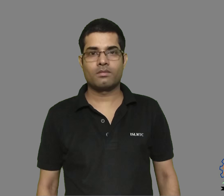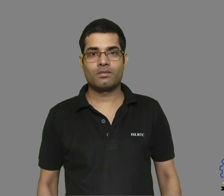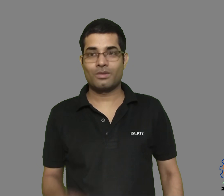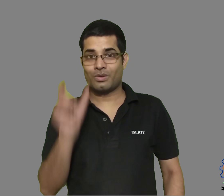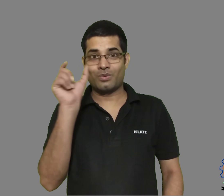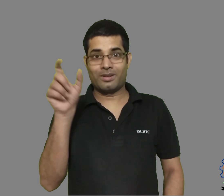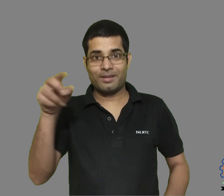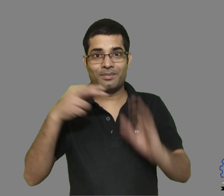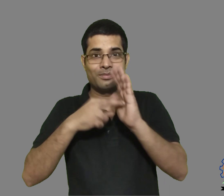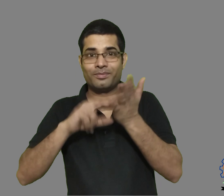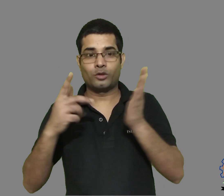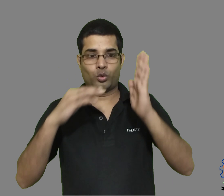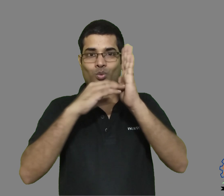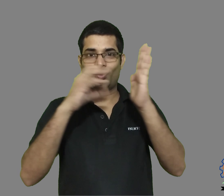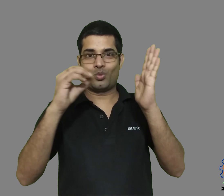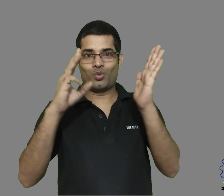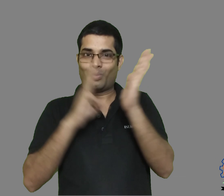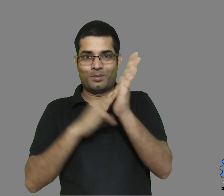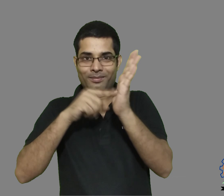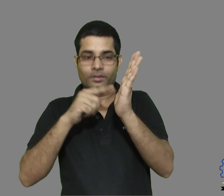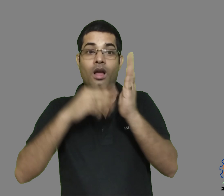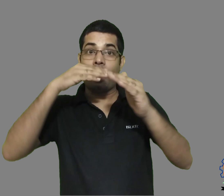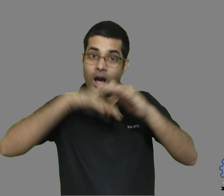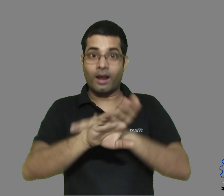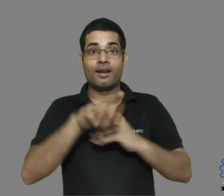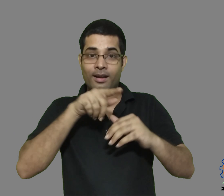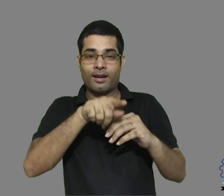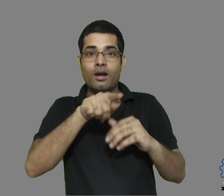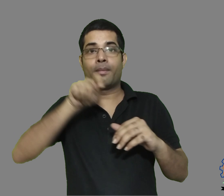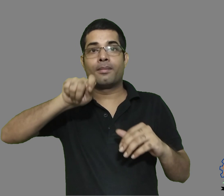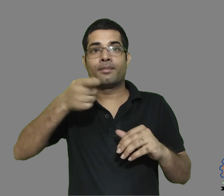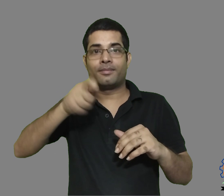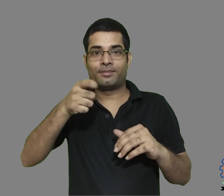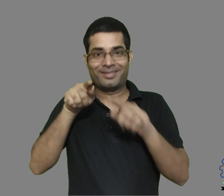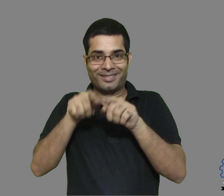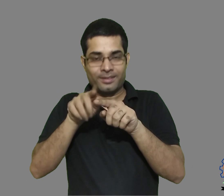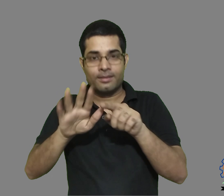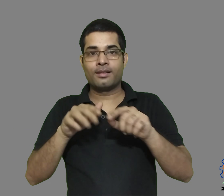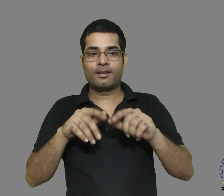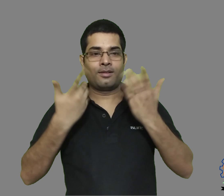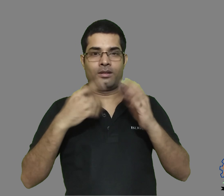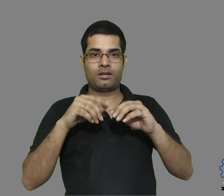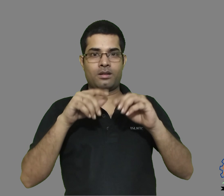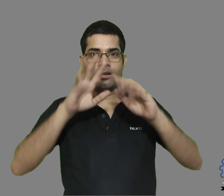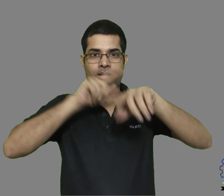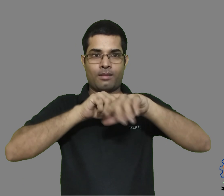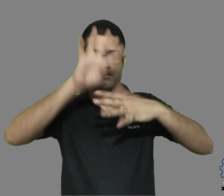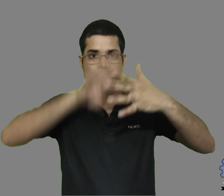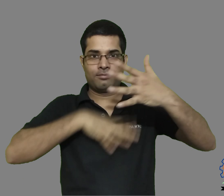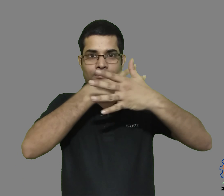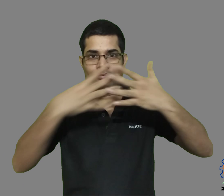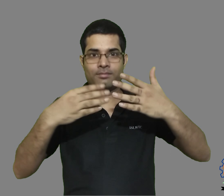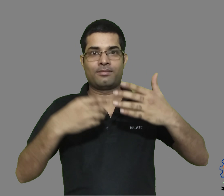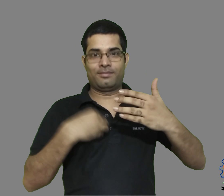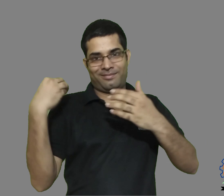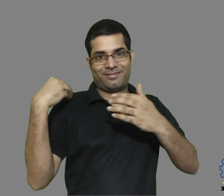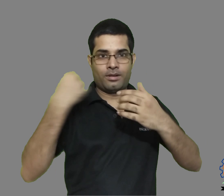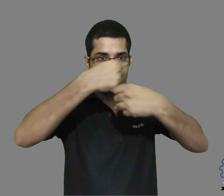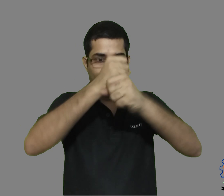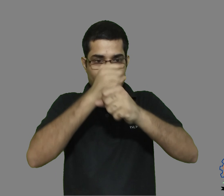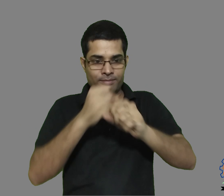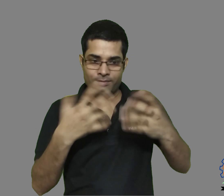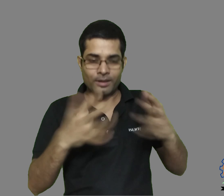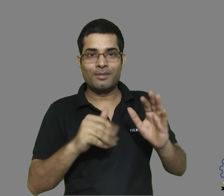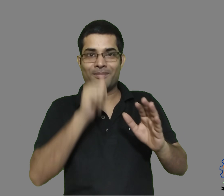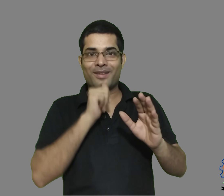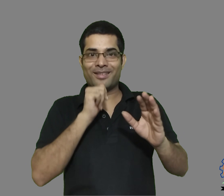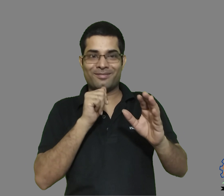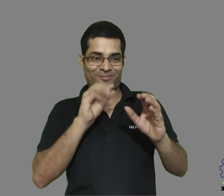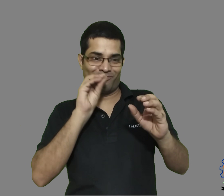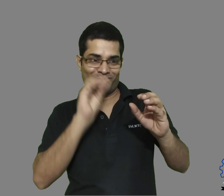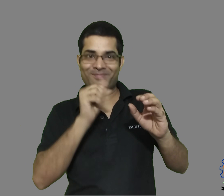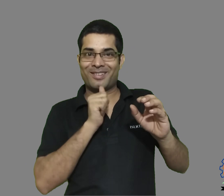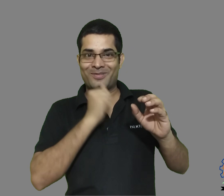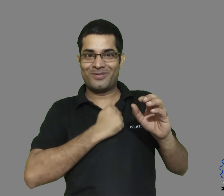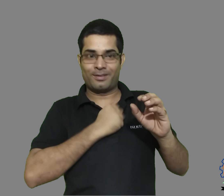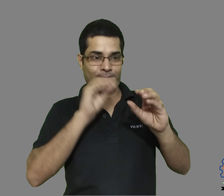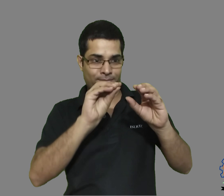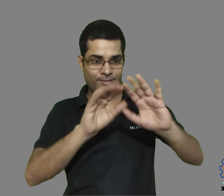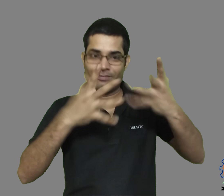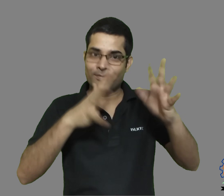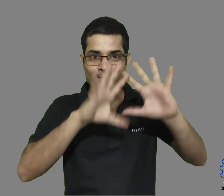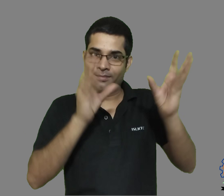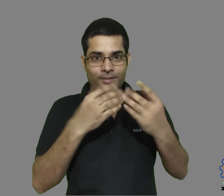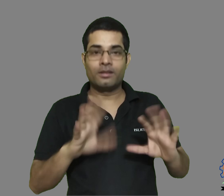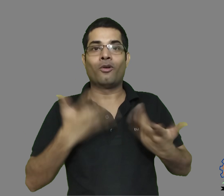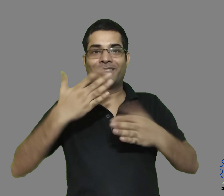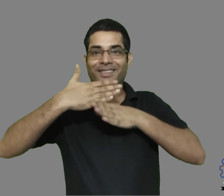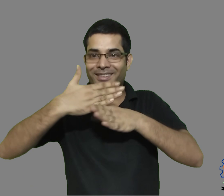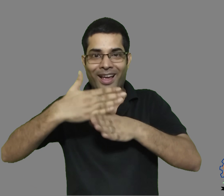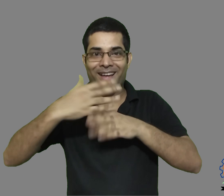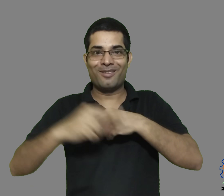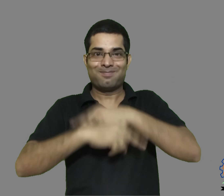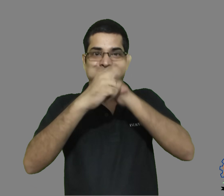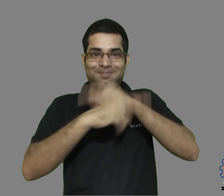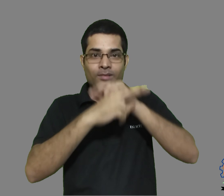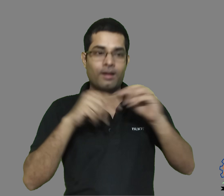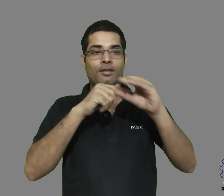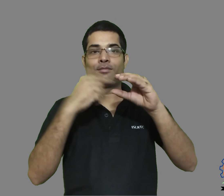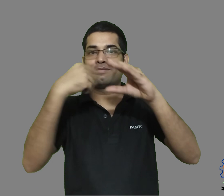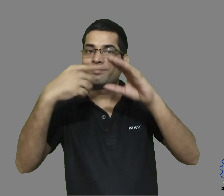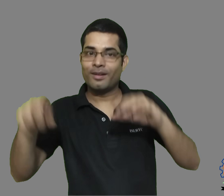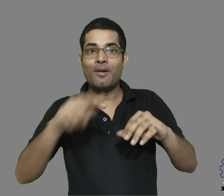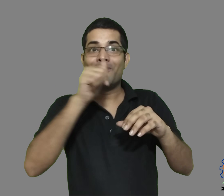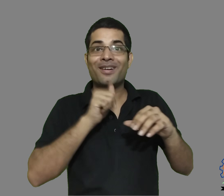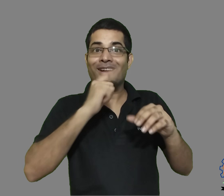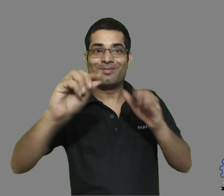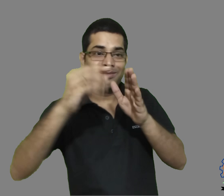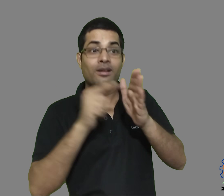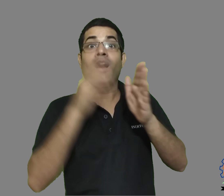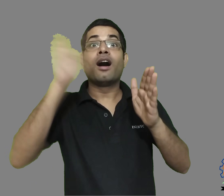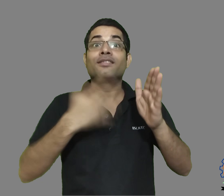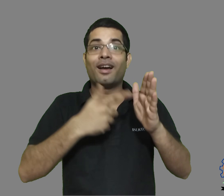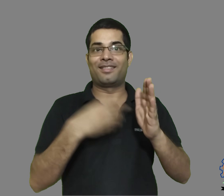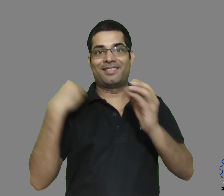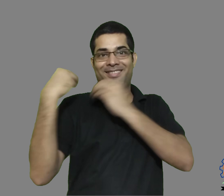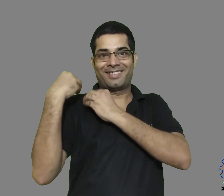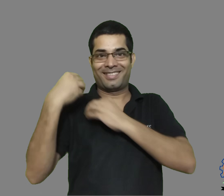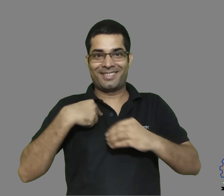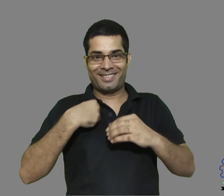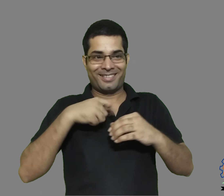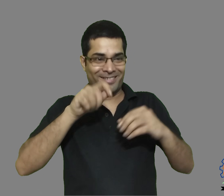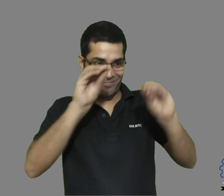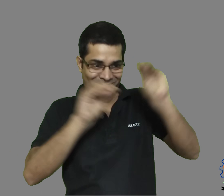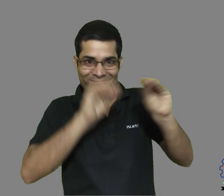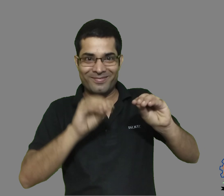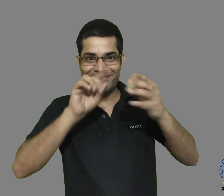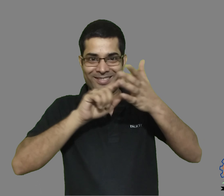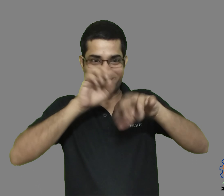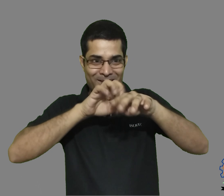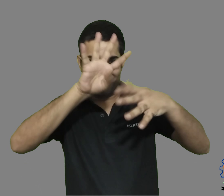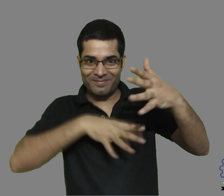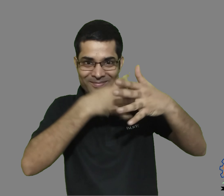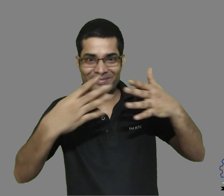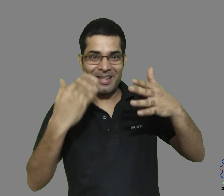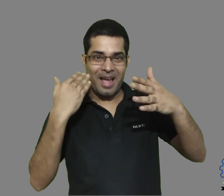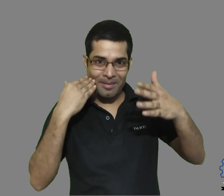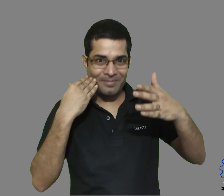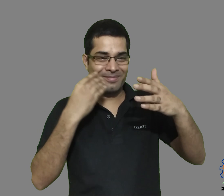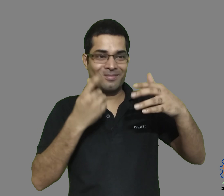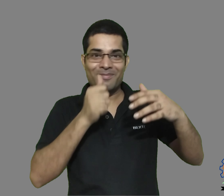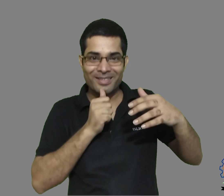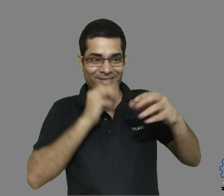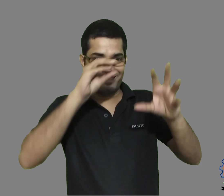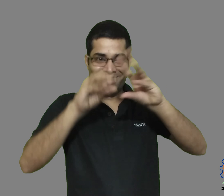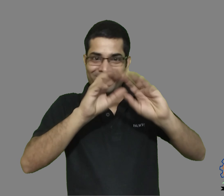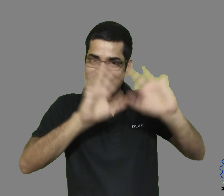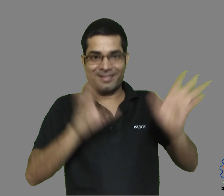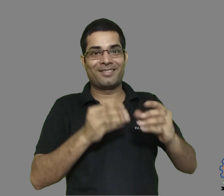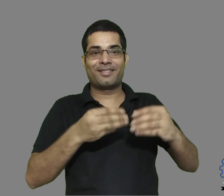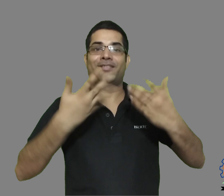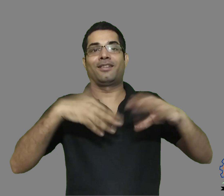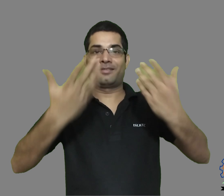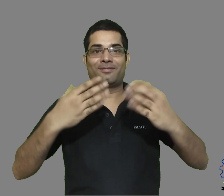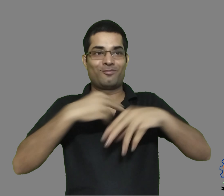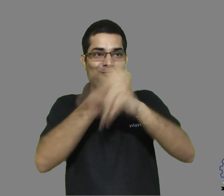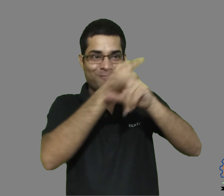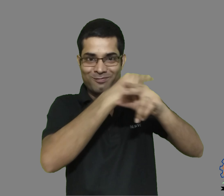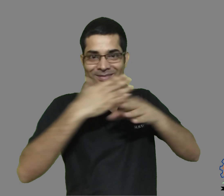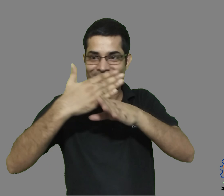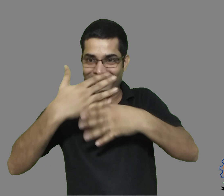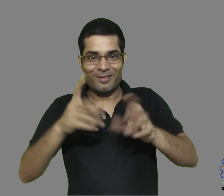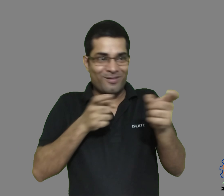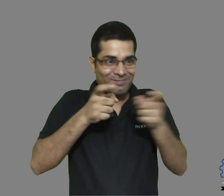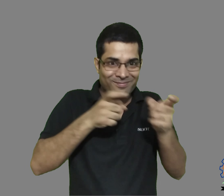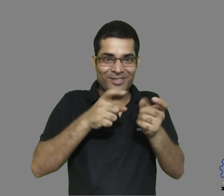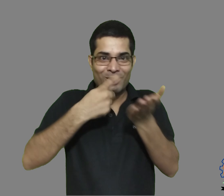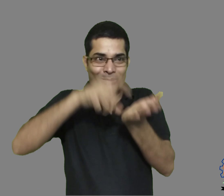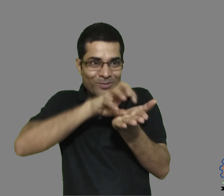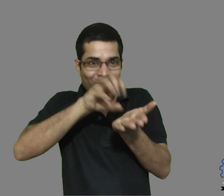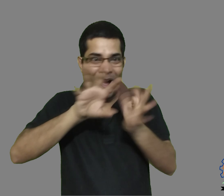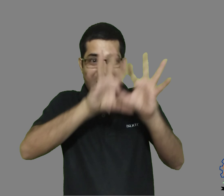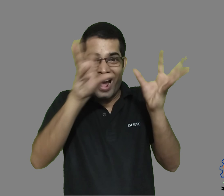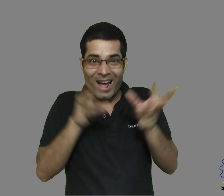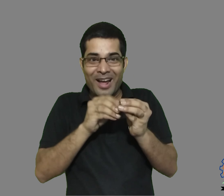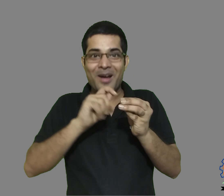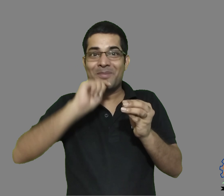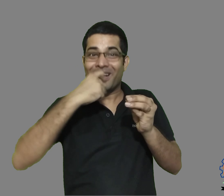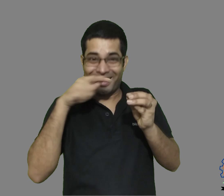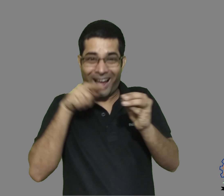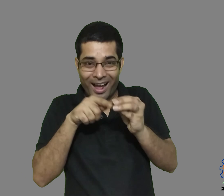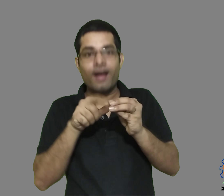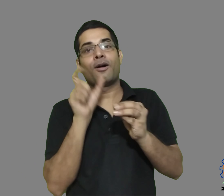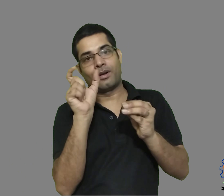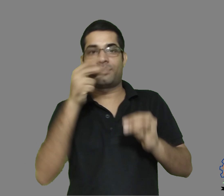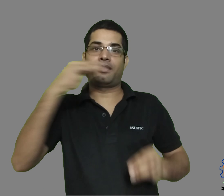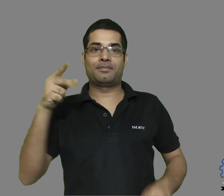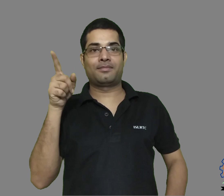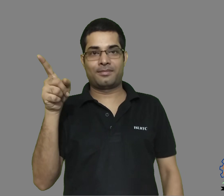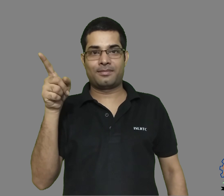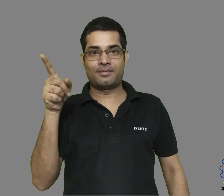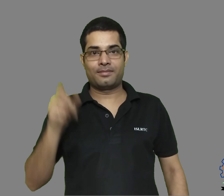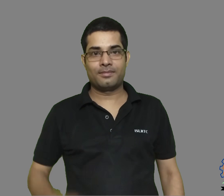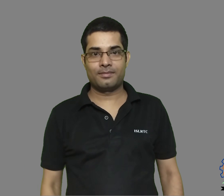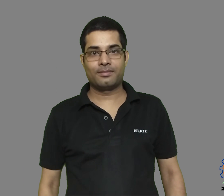Host Key